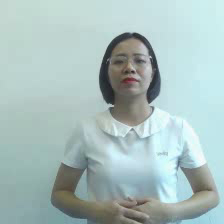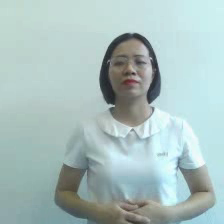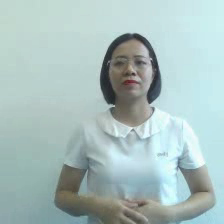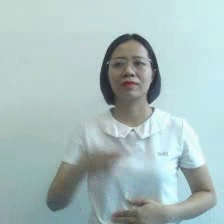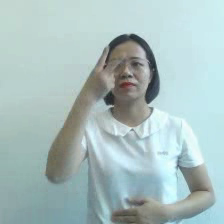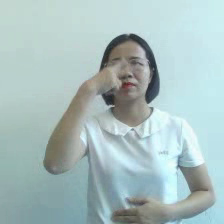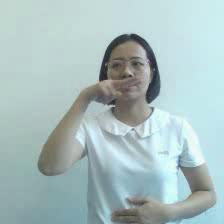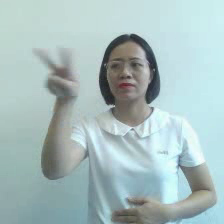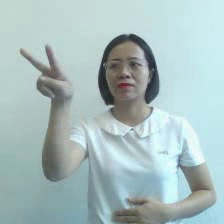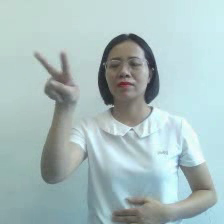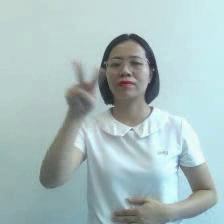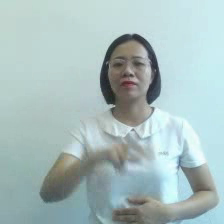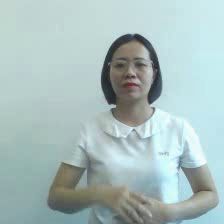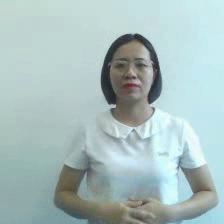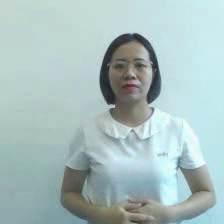Nhìn